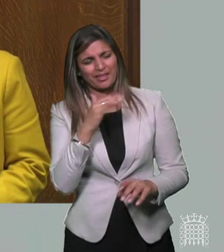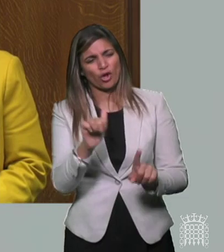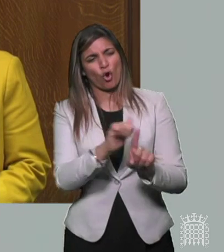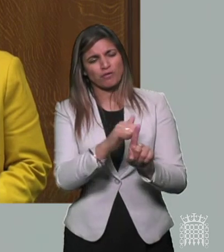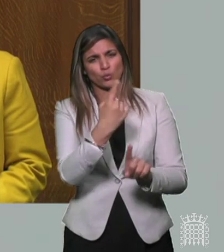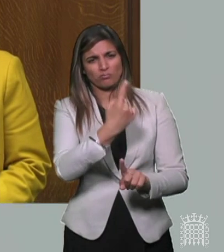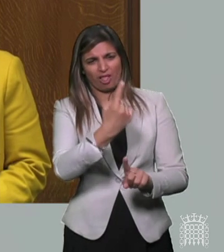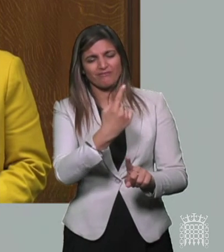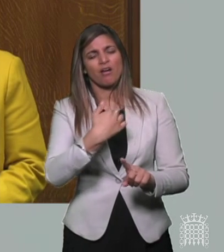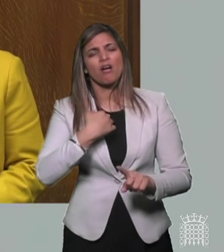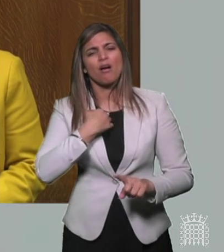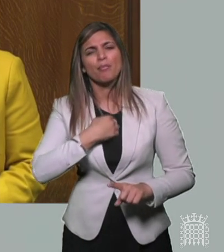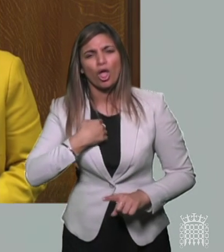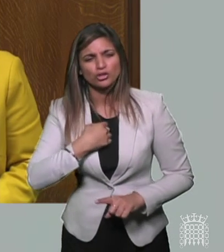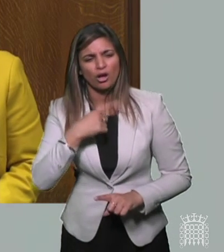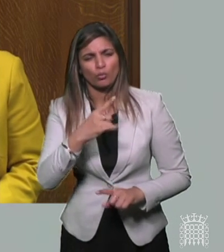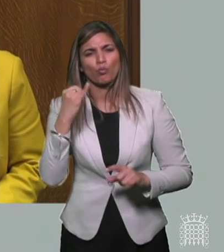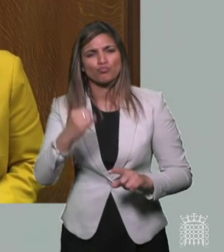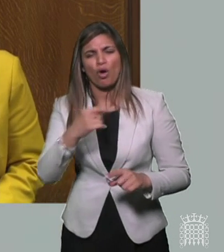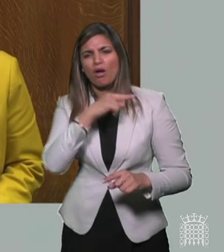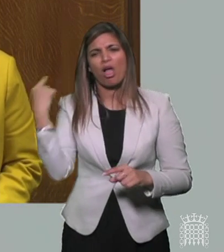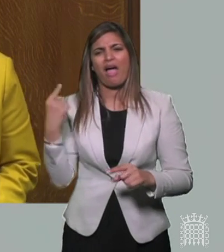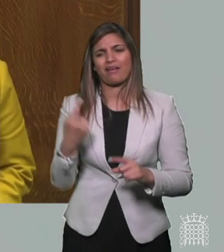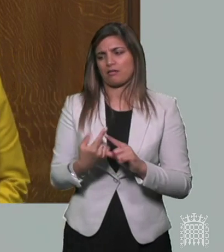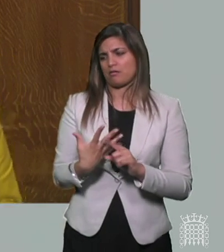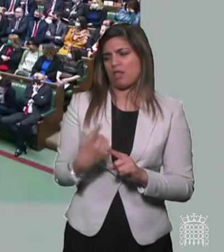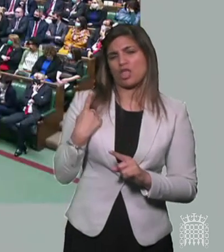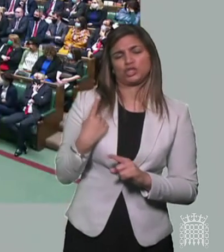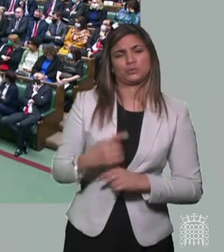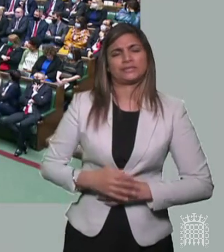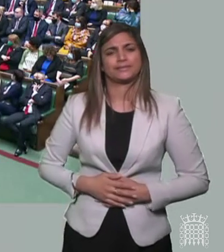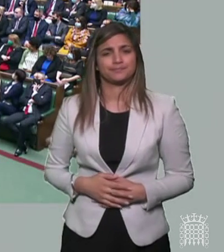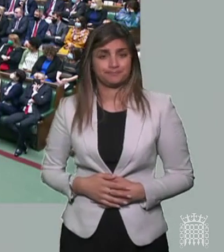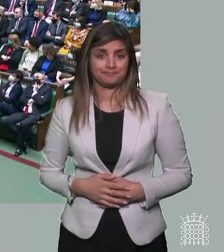and apologise for misleading the House on that matter?